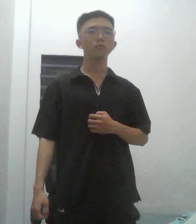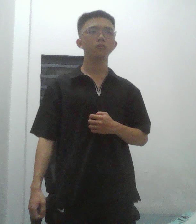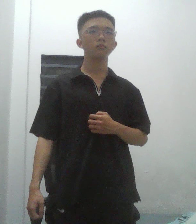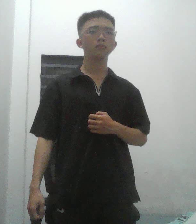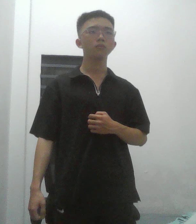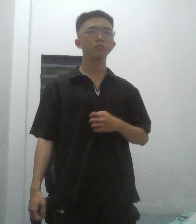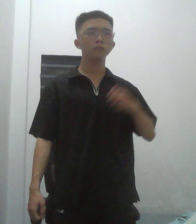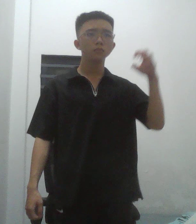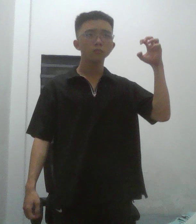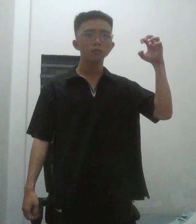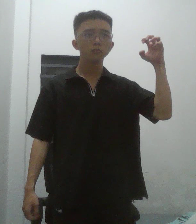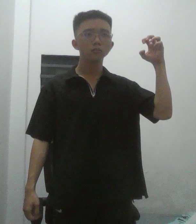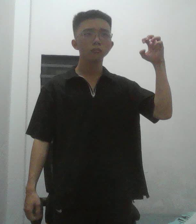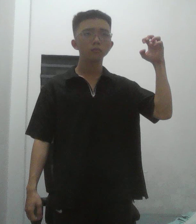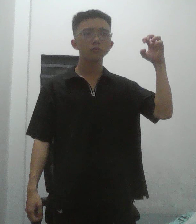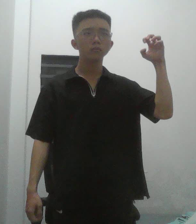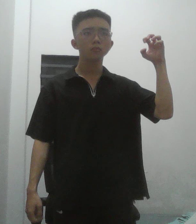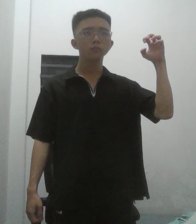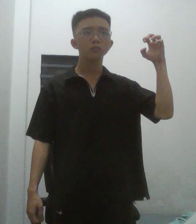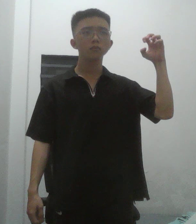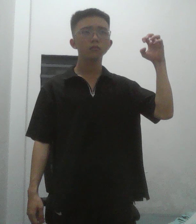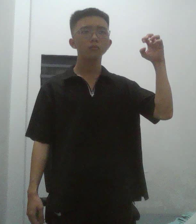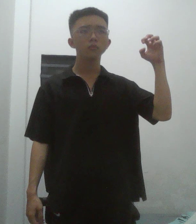tuc gian